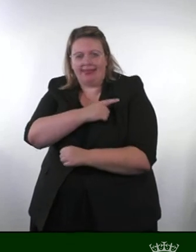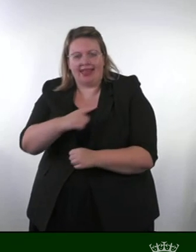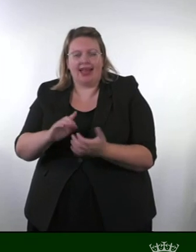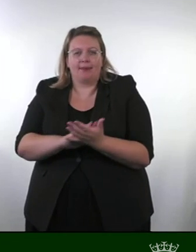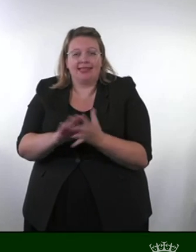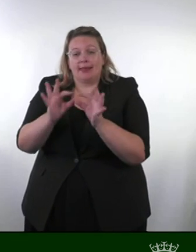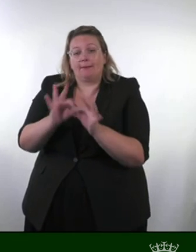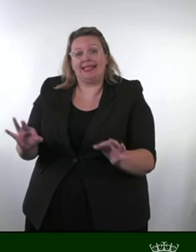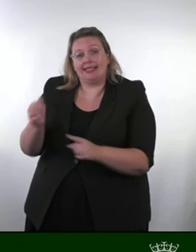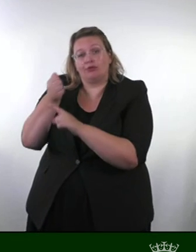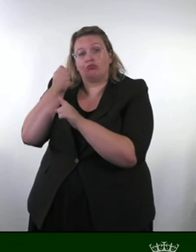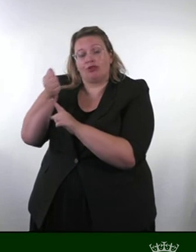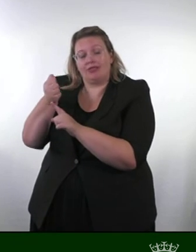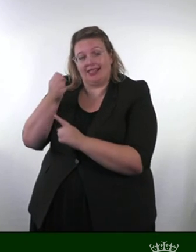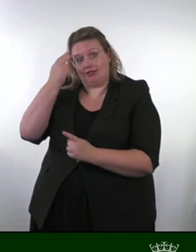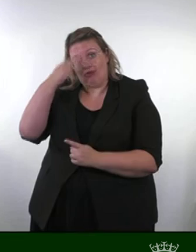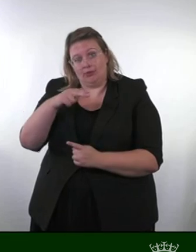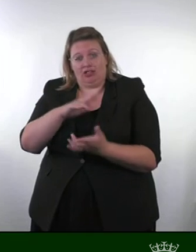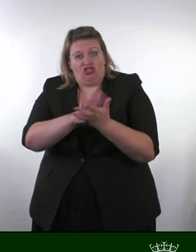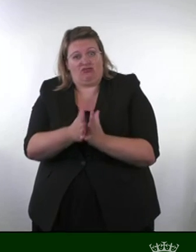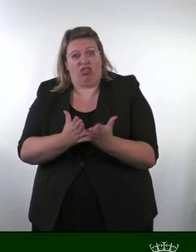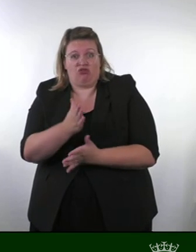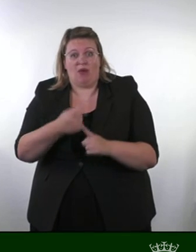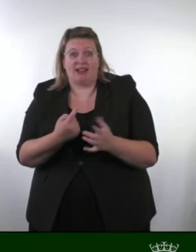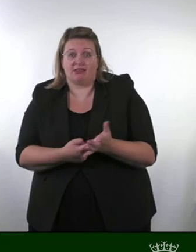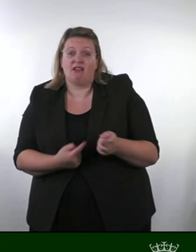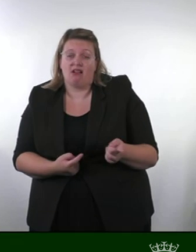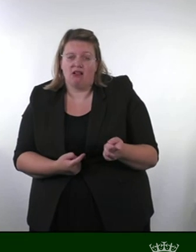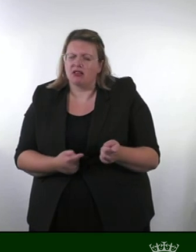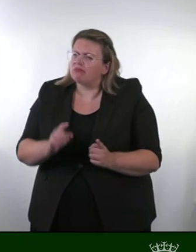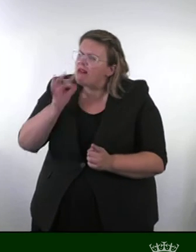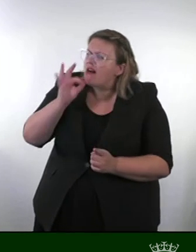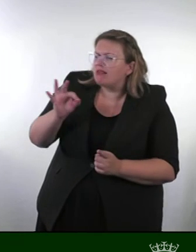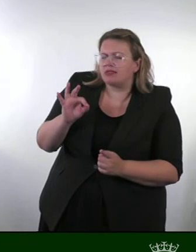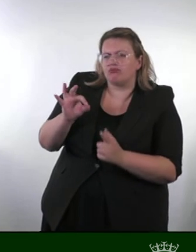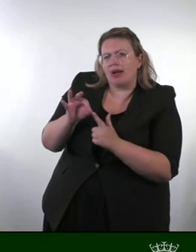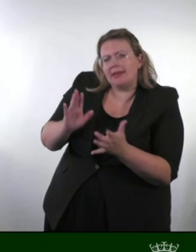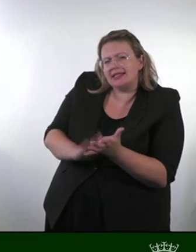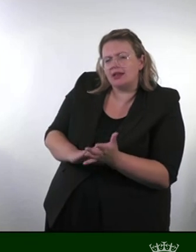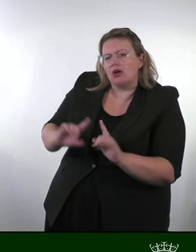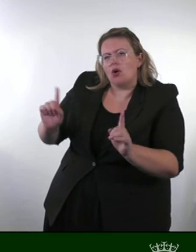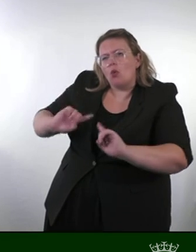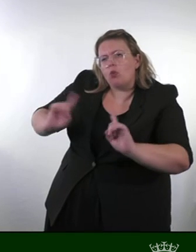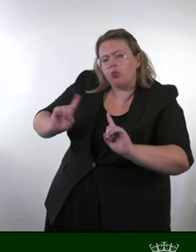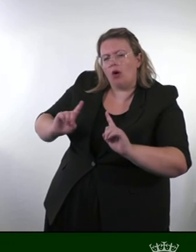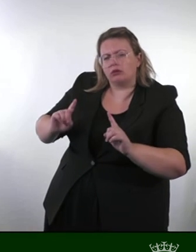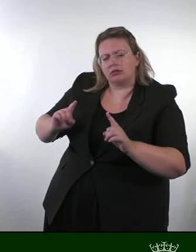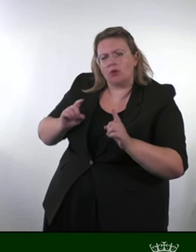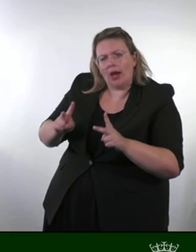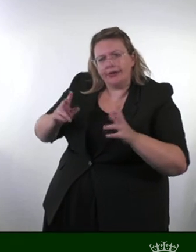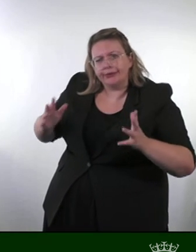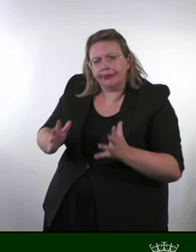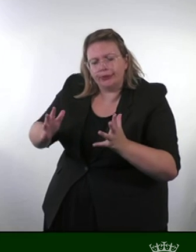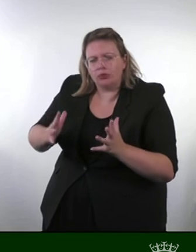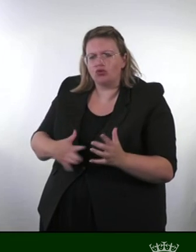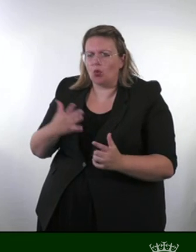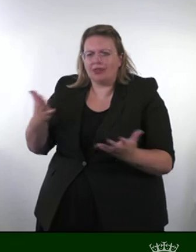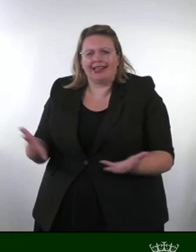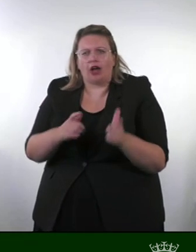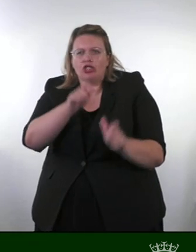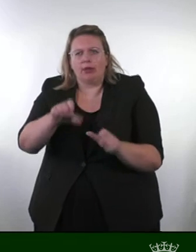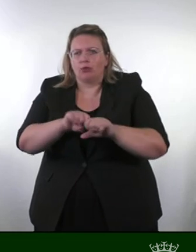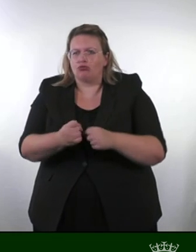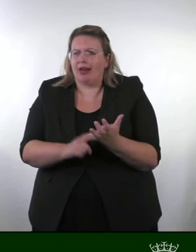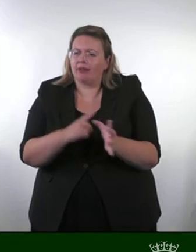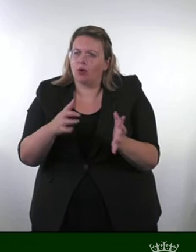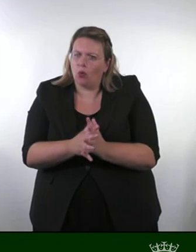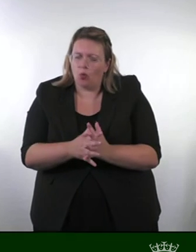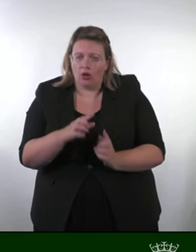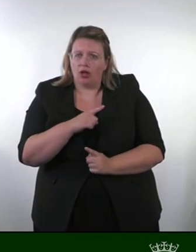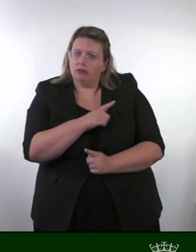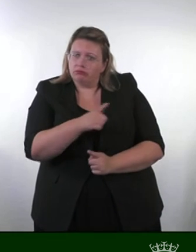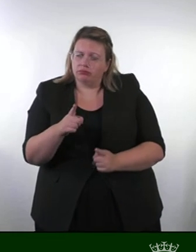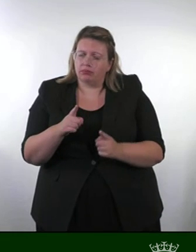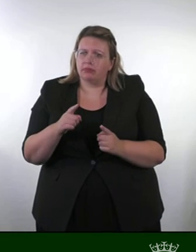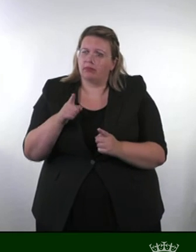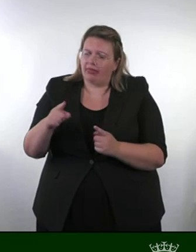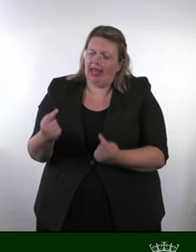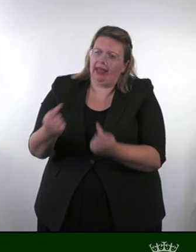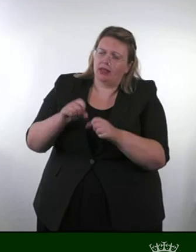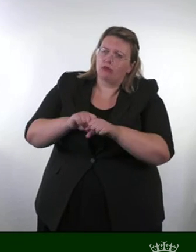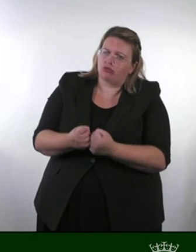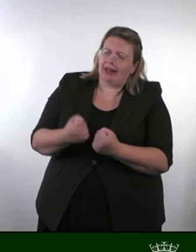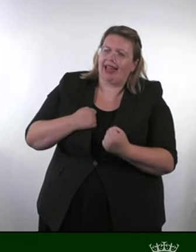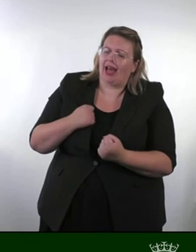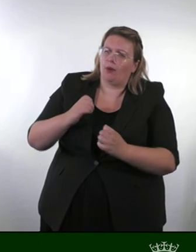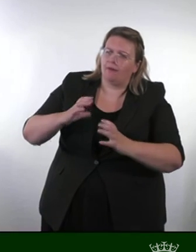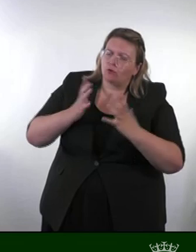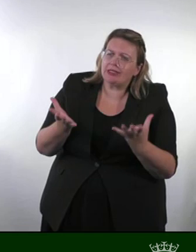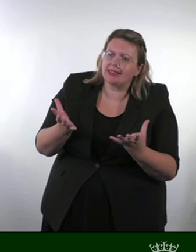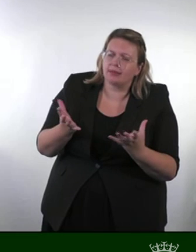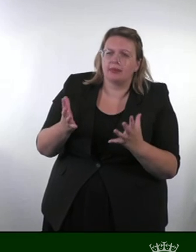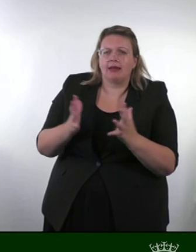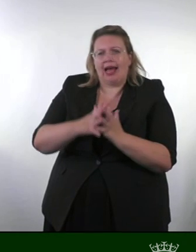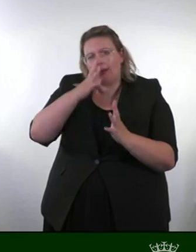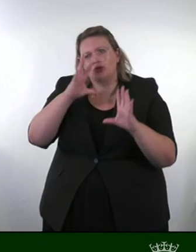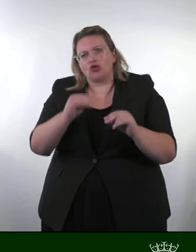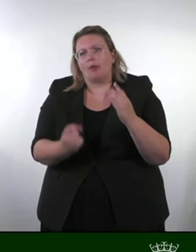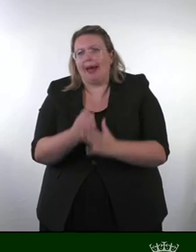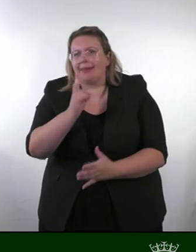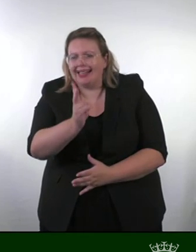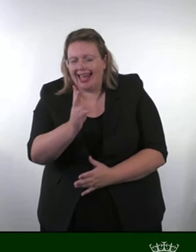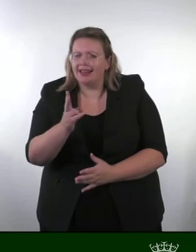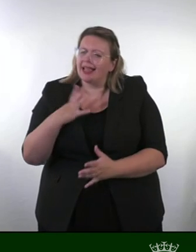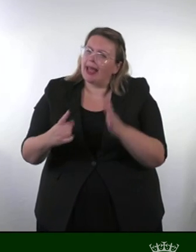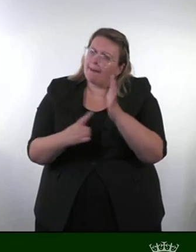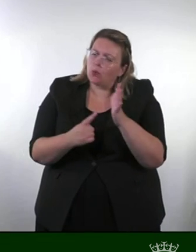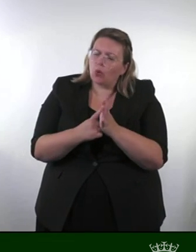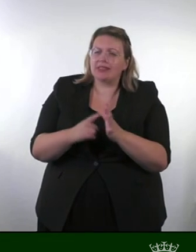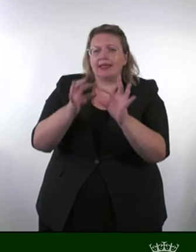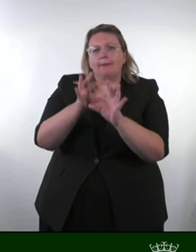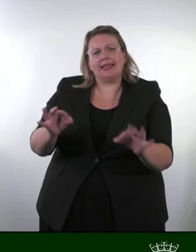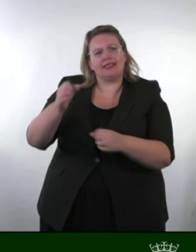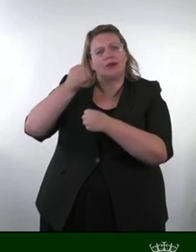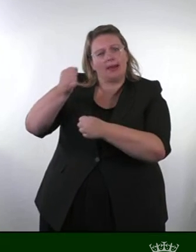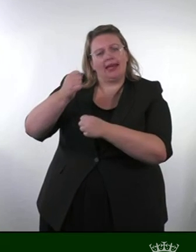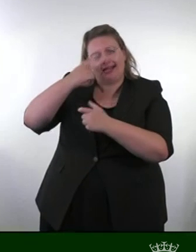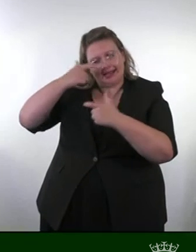Will my right honourable Friend tell me what options he is considering to ensure that rather than offering encouragement to law breakers, such unacceptable behaviour and attacks on our democratic freedoms can be prevented from happening again, and that the integrity of peaceful campaigners is not impugned?